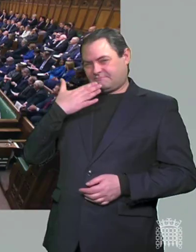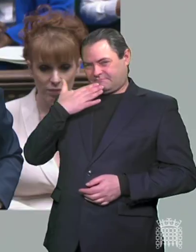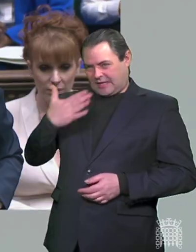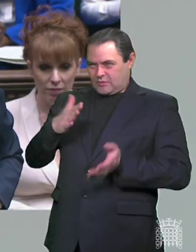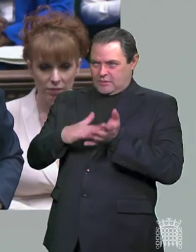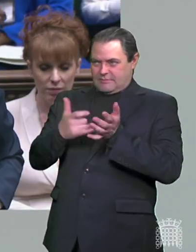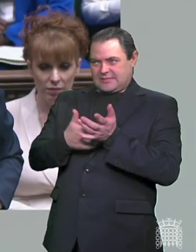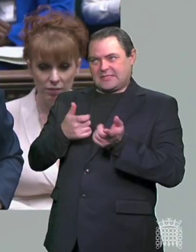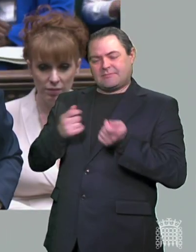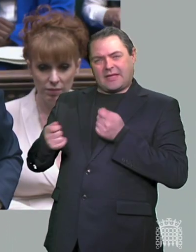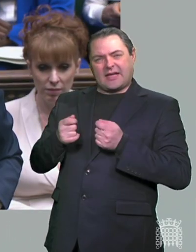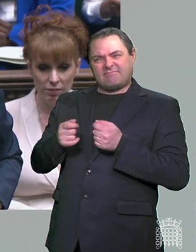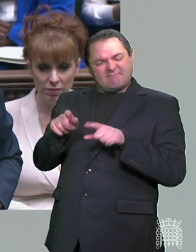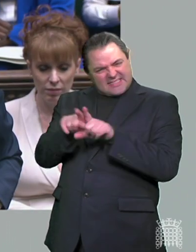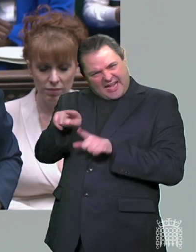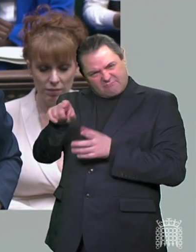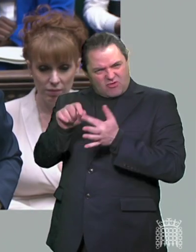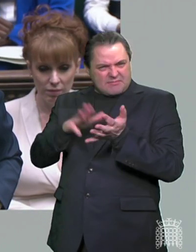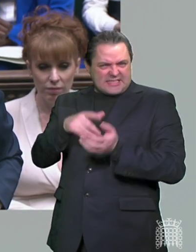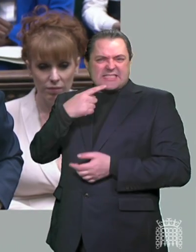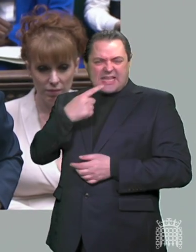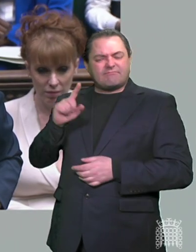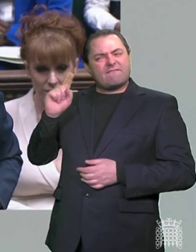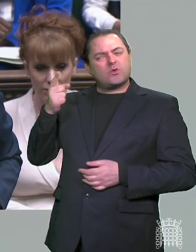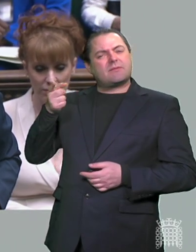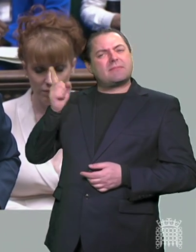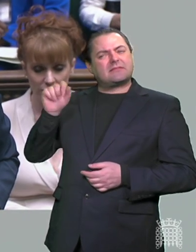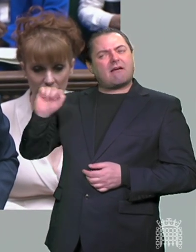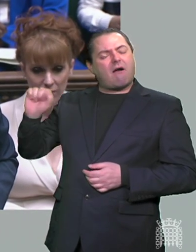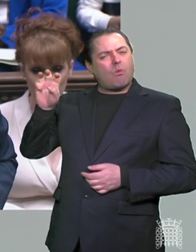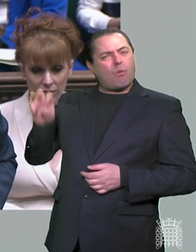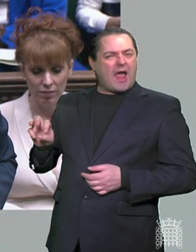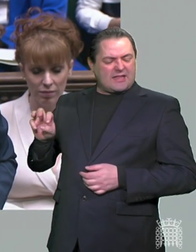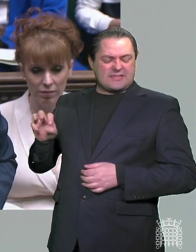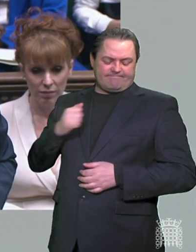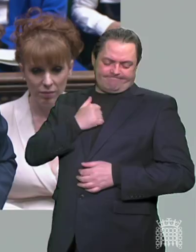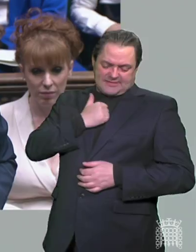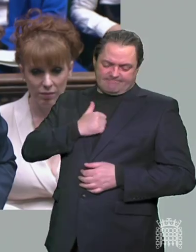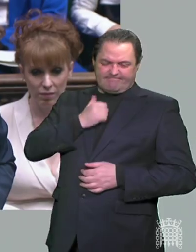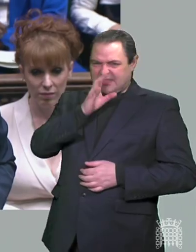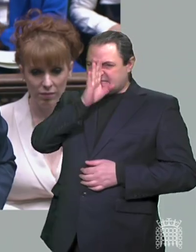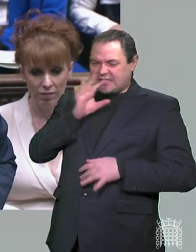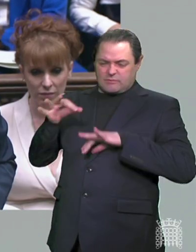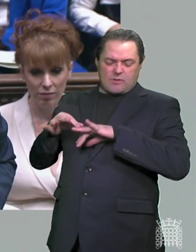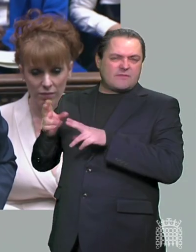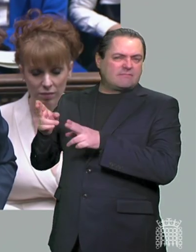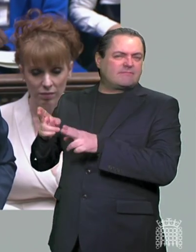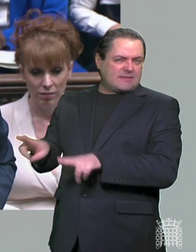May I join the Prime Minister in his words about the First Minister of Wales and the sad loss of his wife?